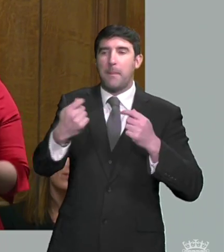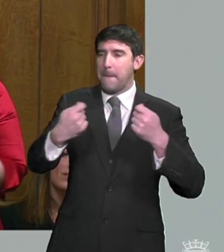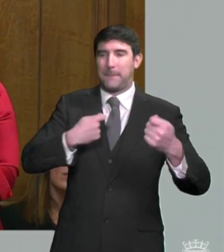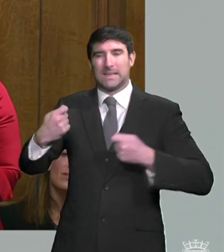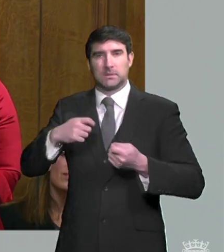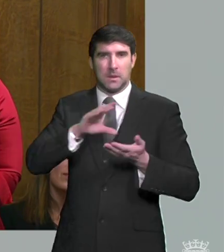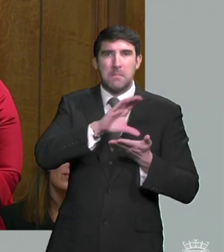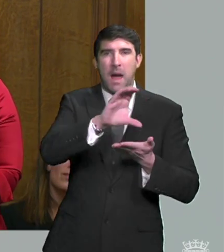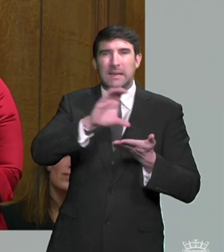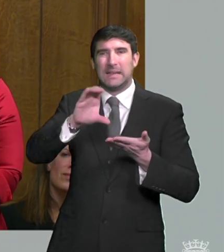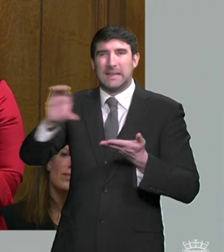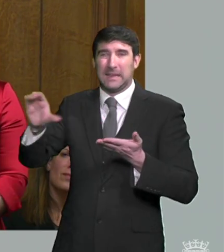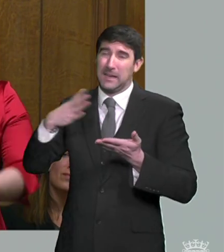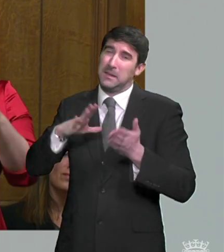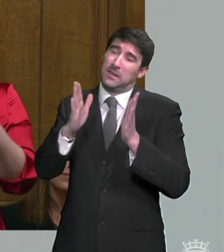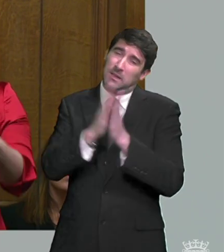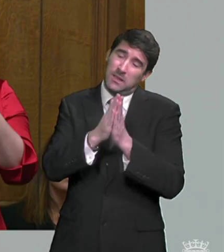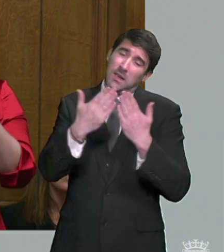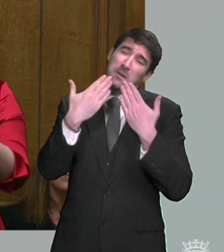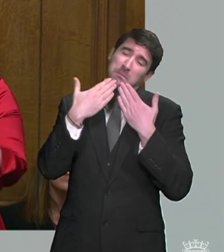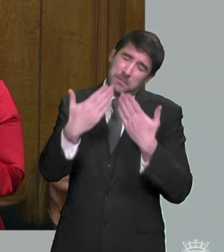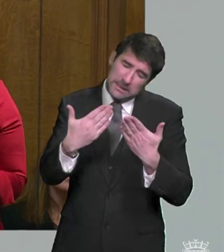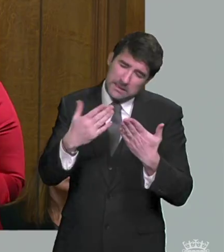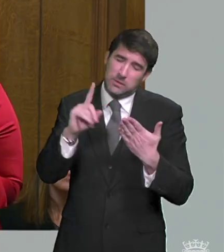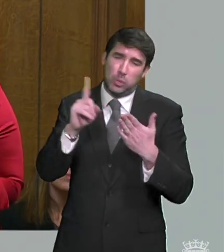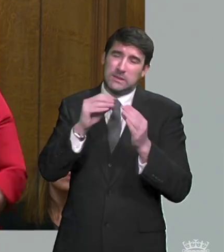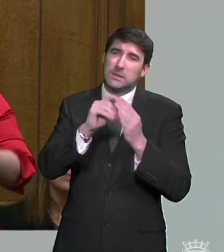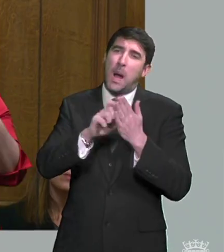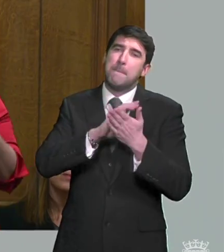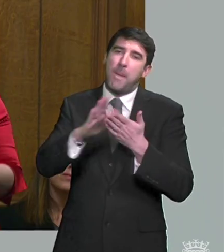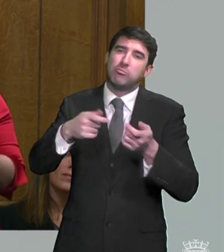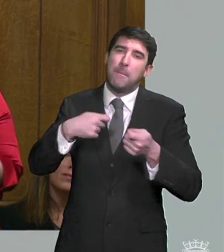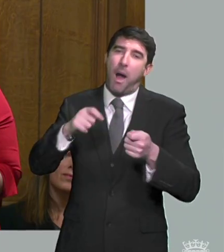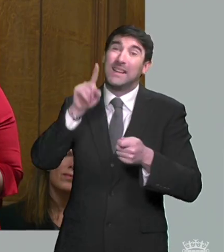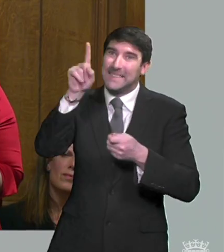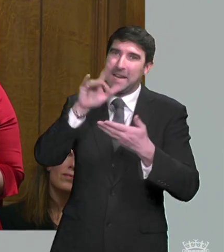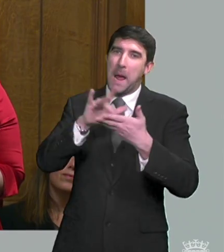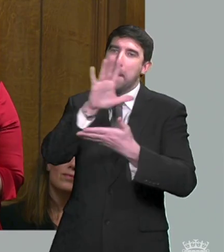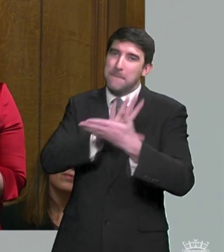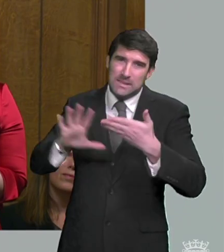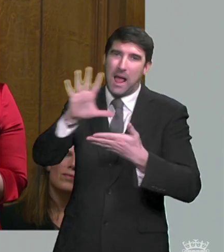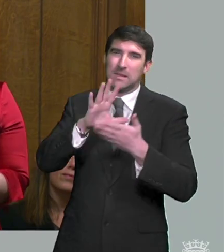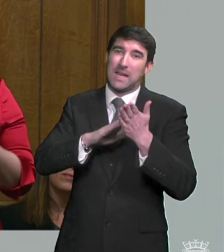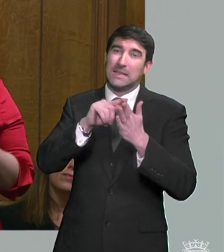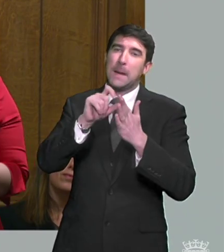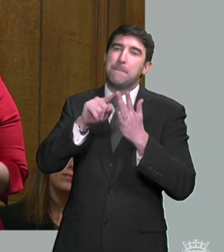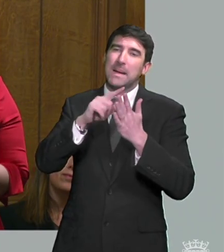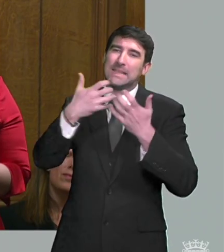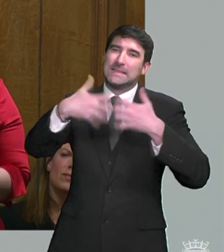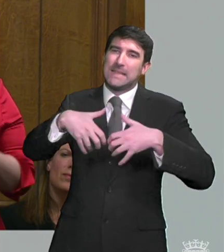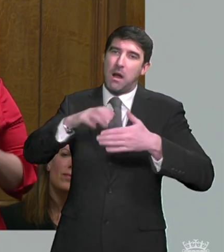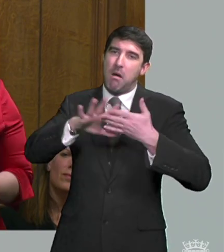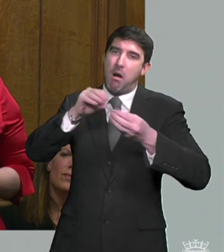I must ask the Prime Minister to look kindly on building the Borough Market of the midlands and a future meditech hub in Rutland.